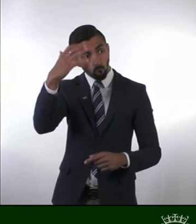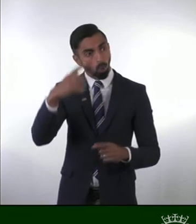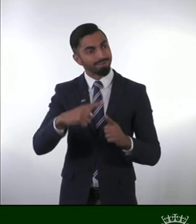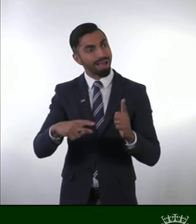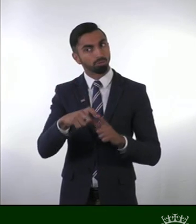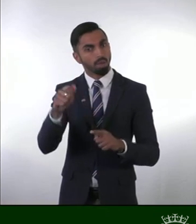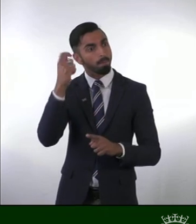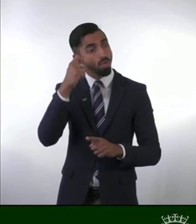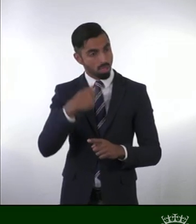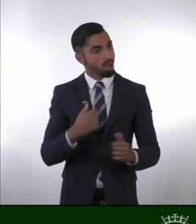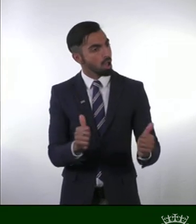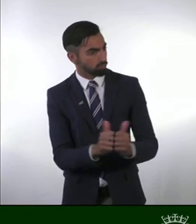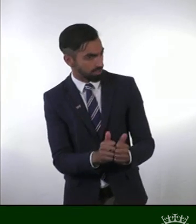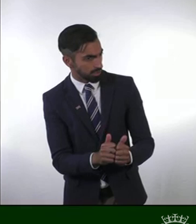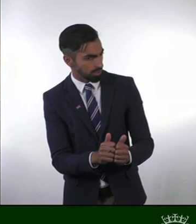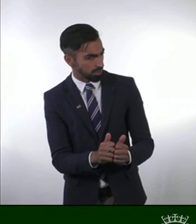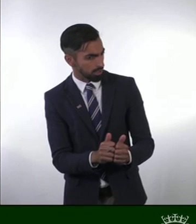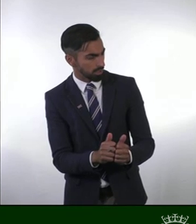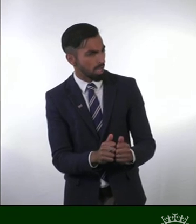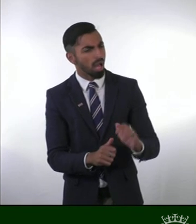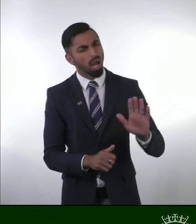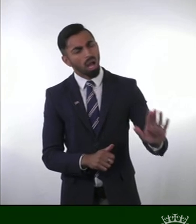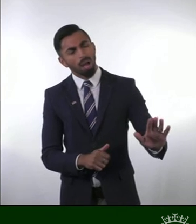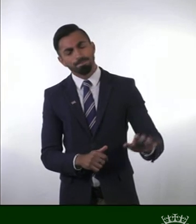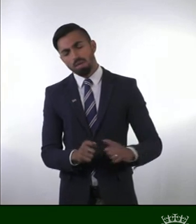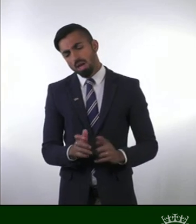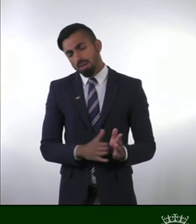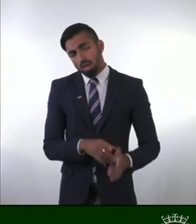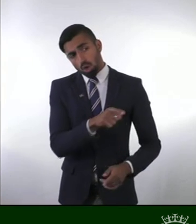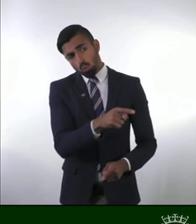“I do not actually read the scientific papers”.